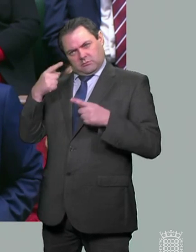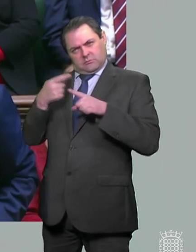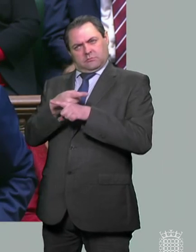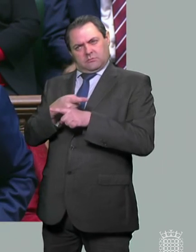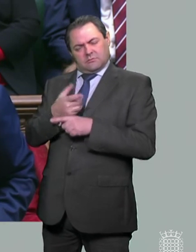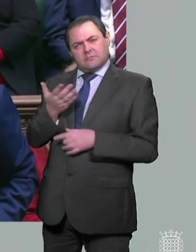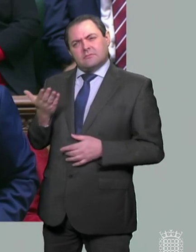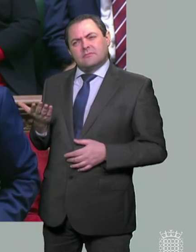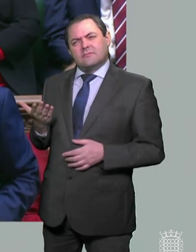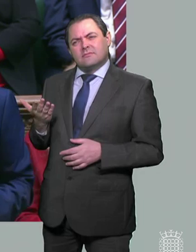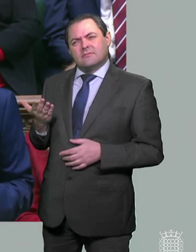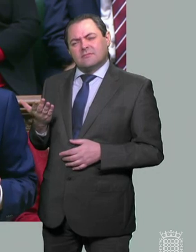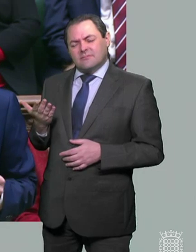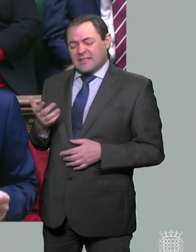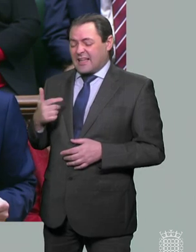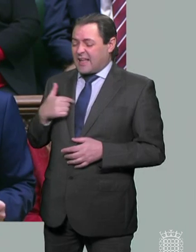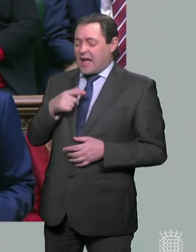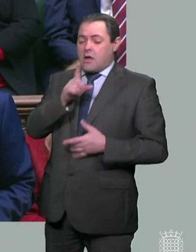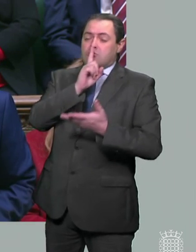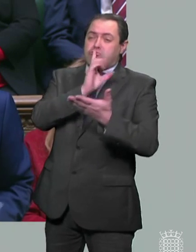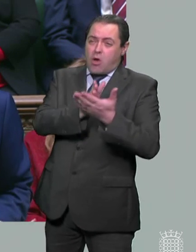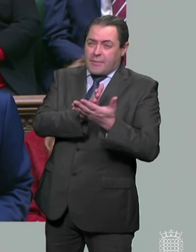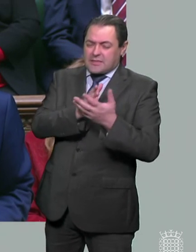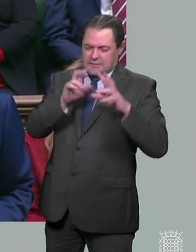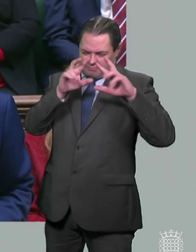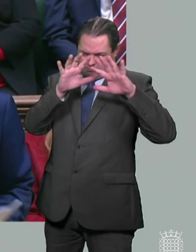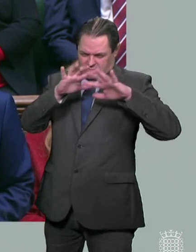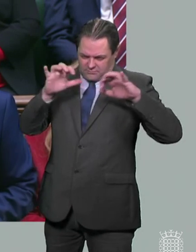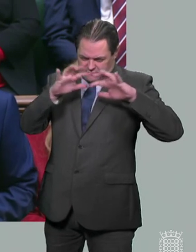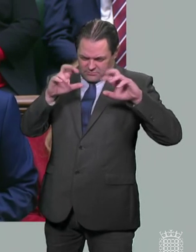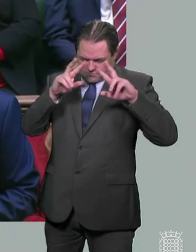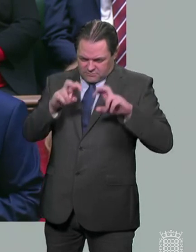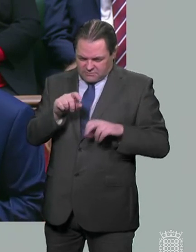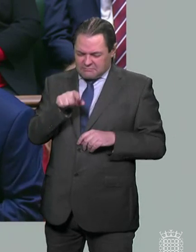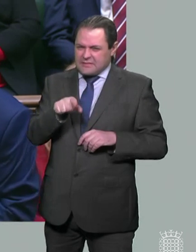The more we look at this promise, the murkier it gets.